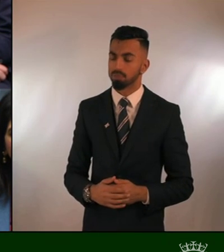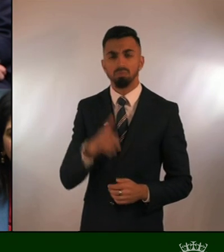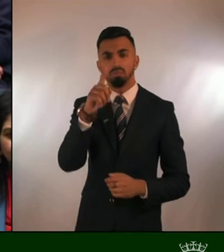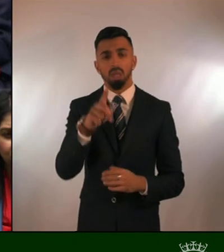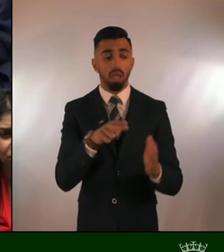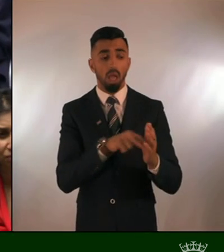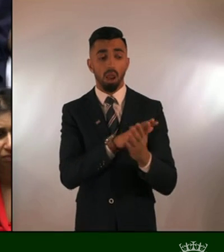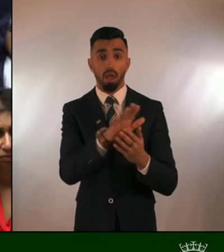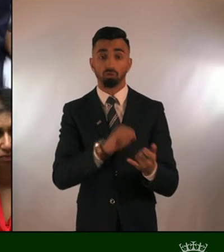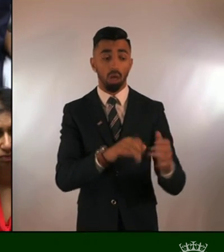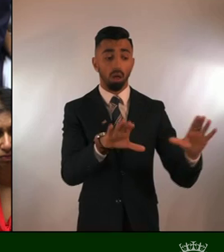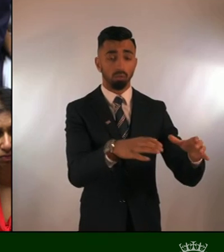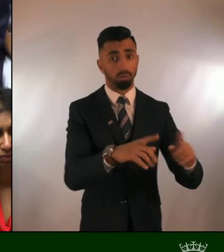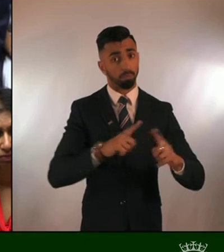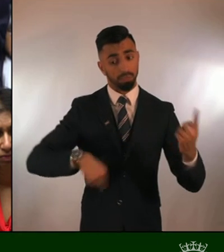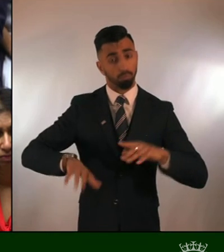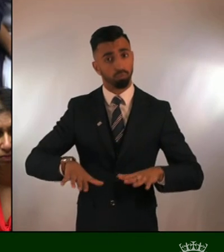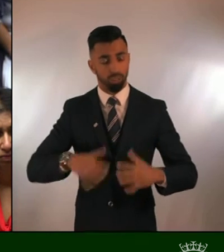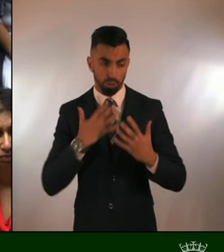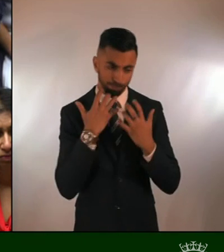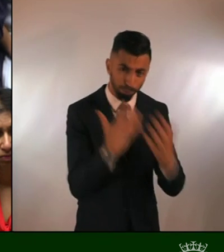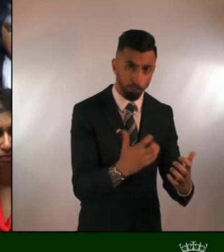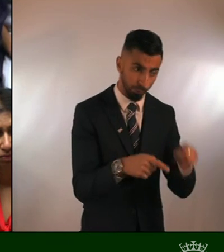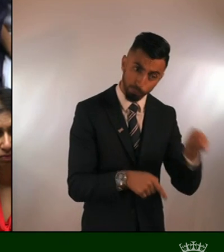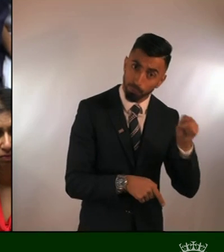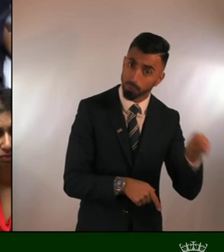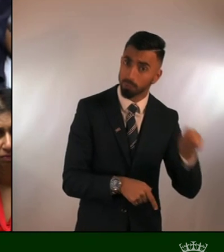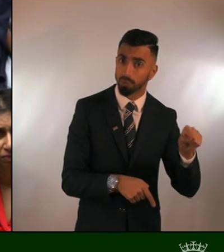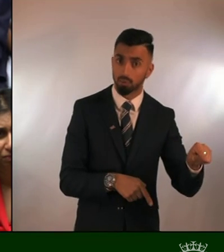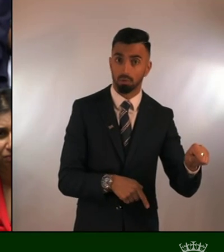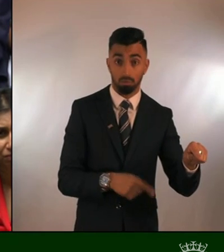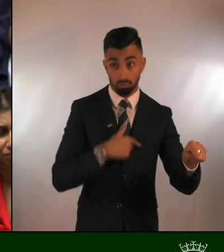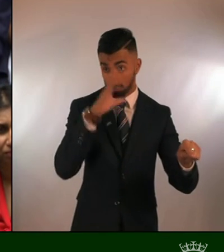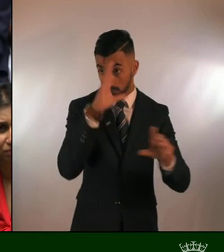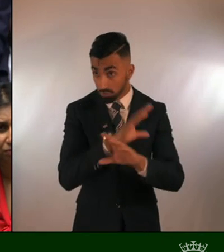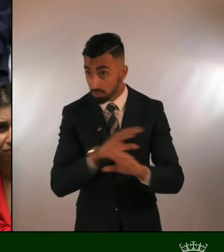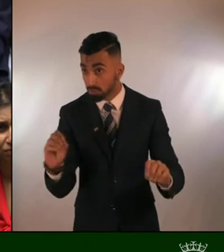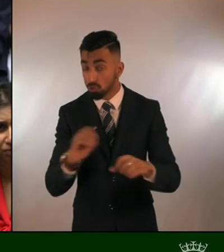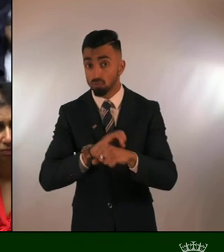Whatever resources the NHS needs to deal with coronavirus, it will get.